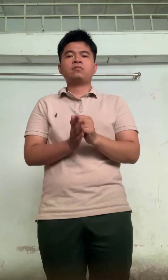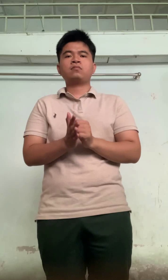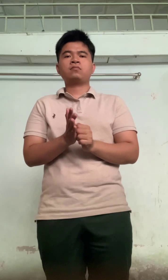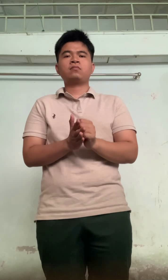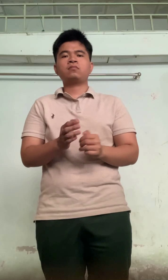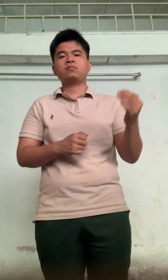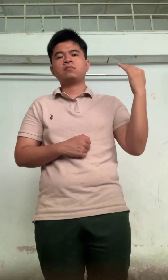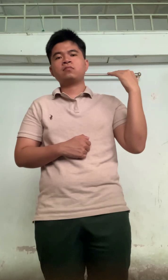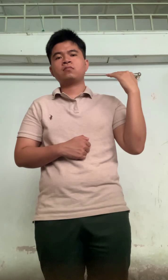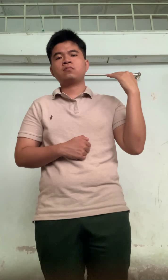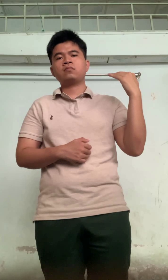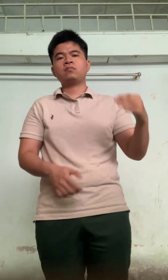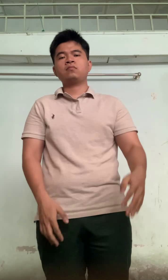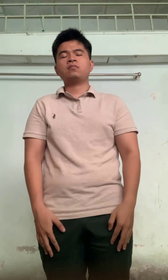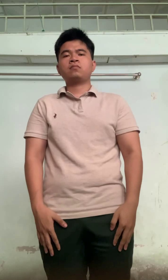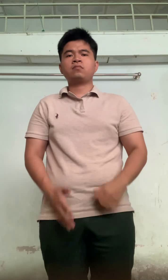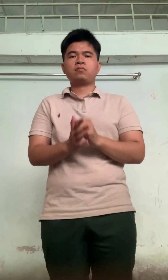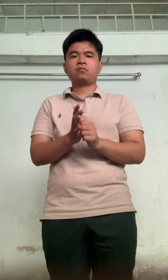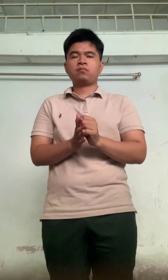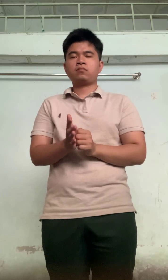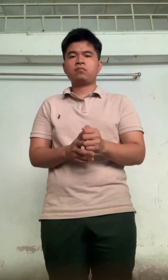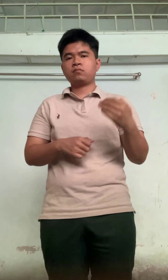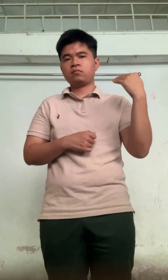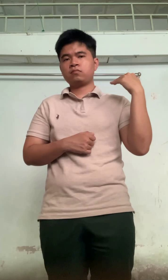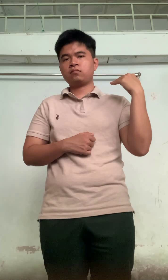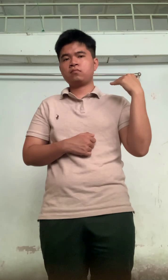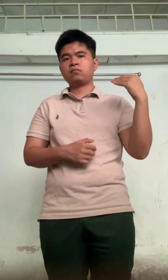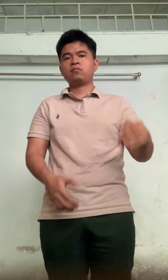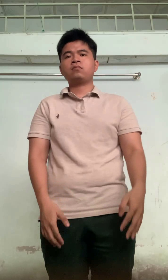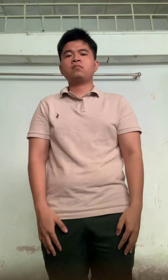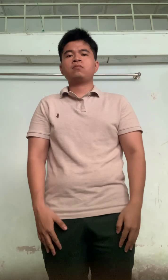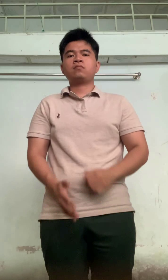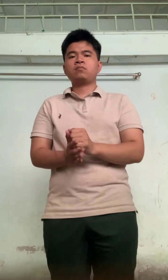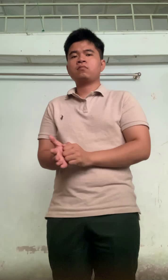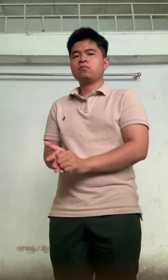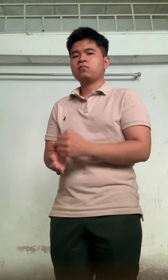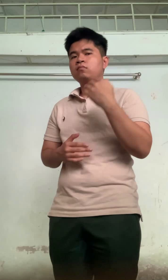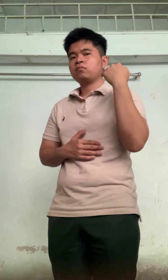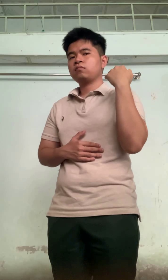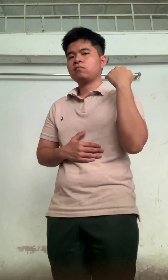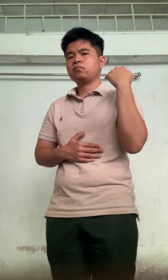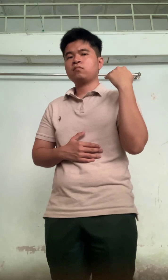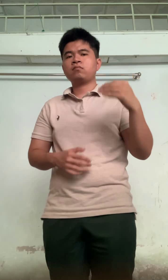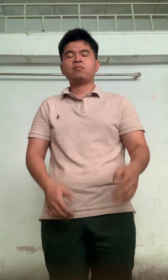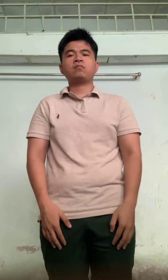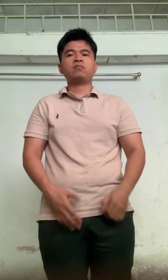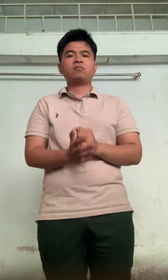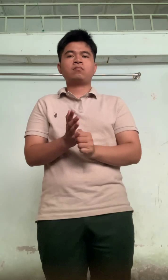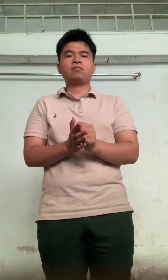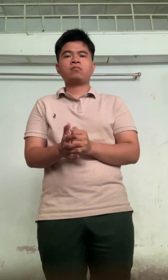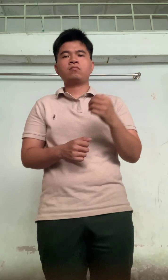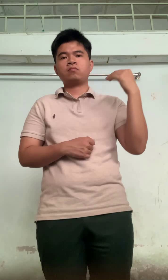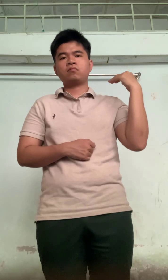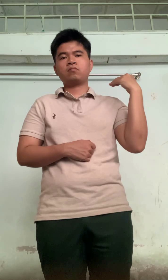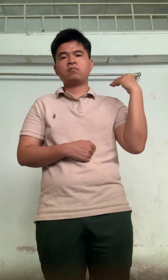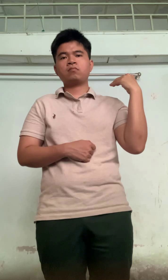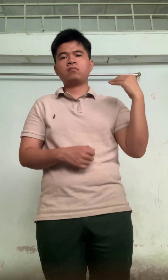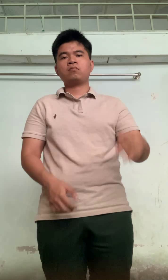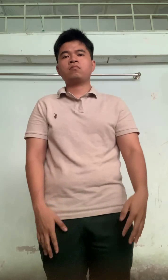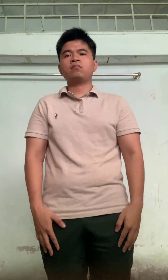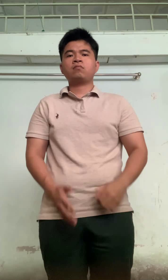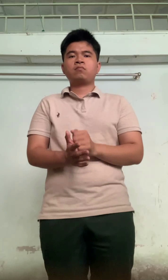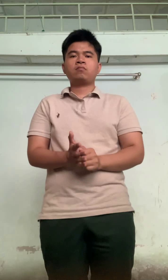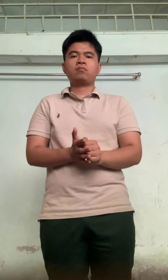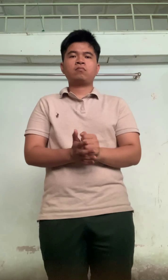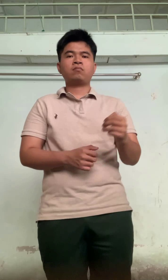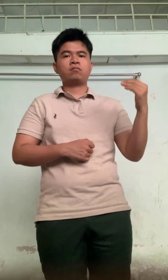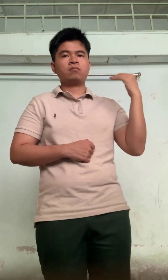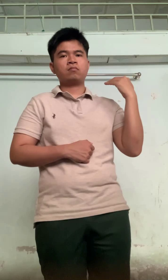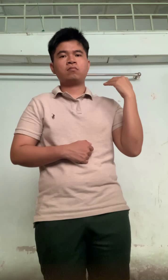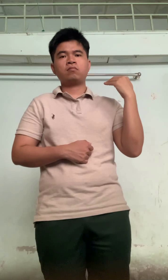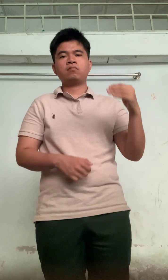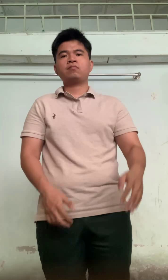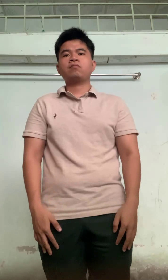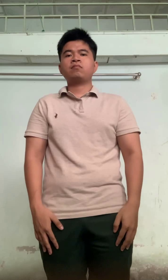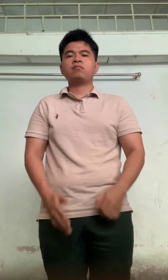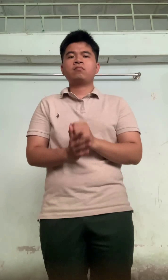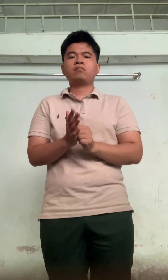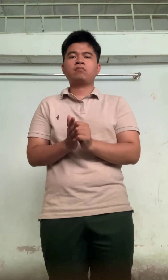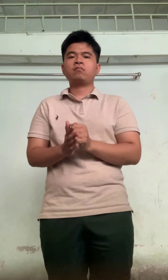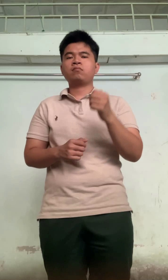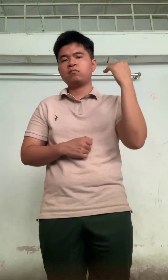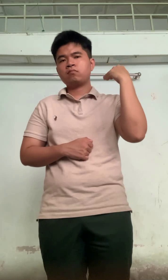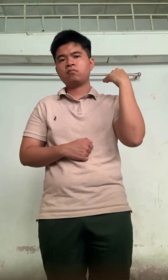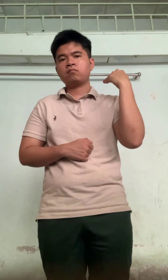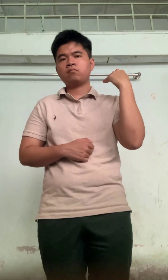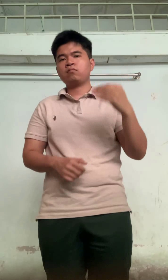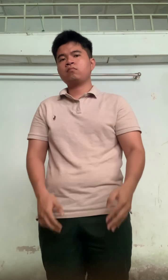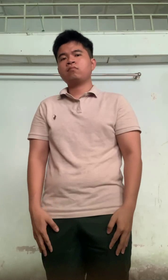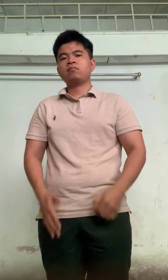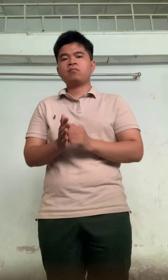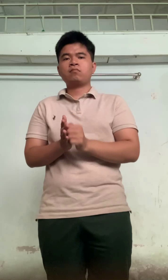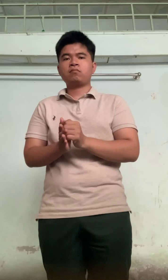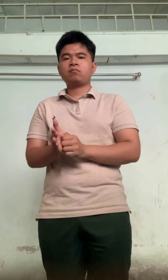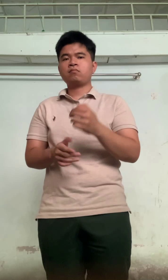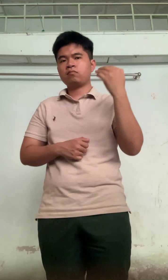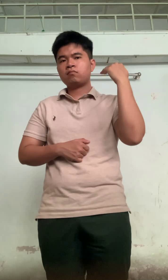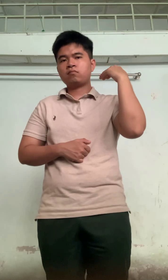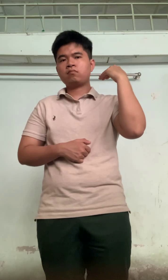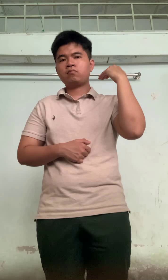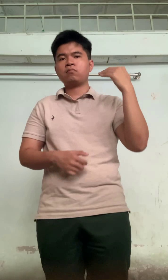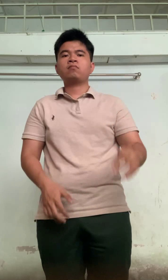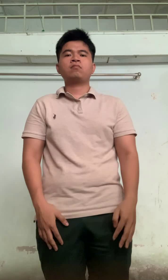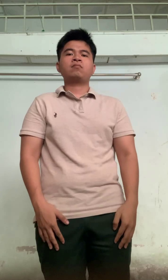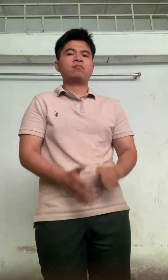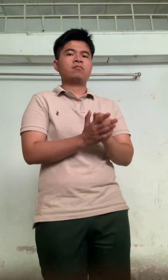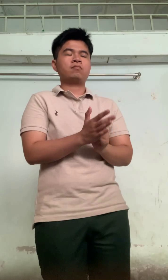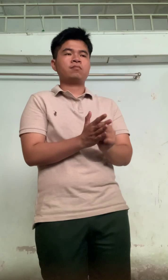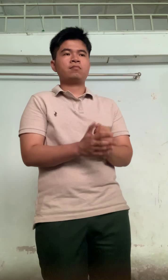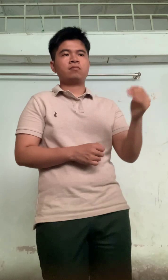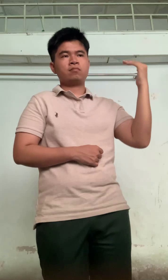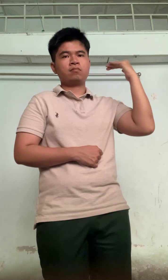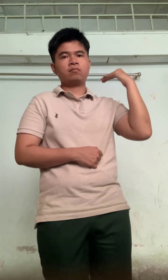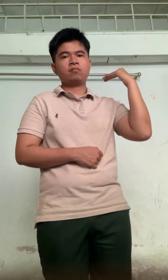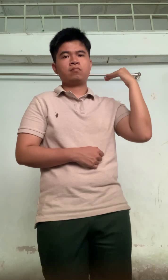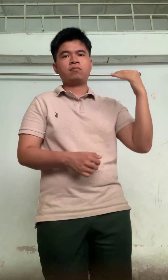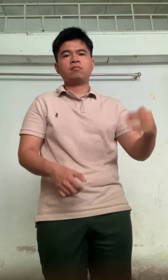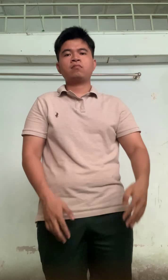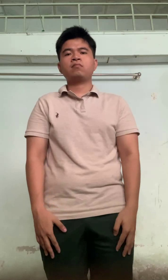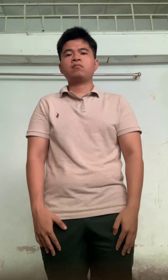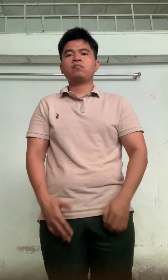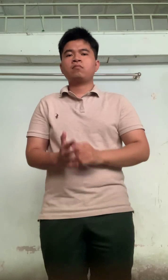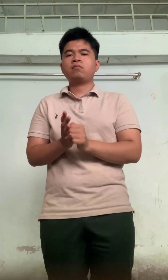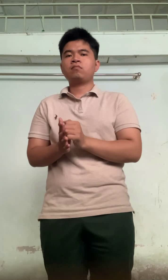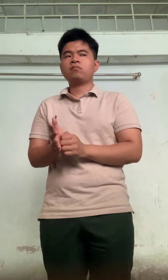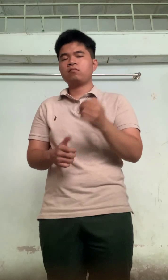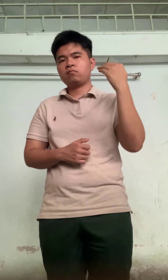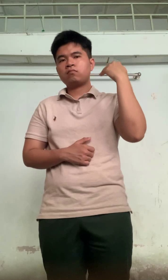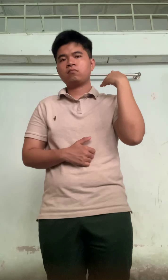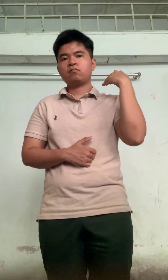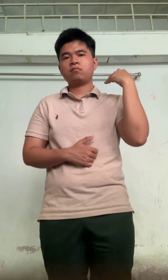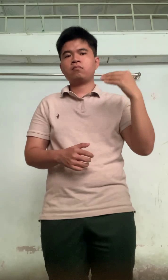thang truoc